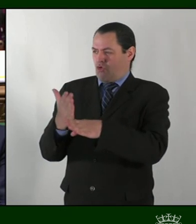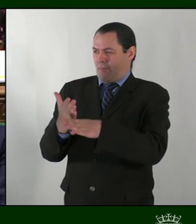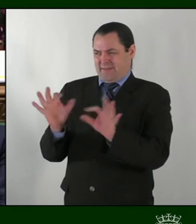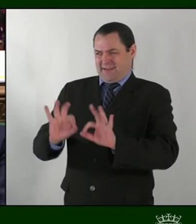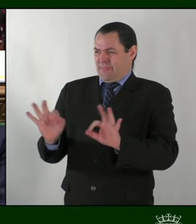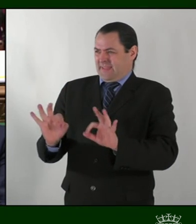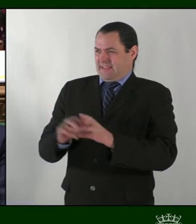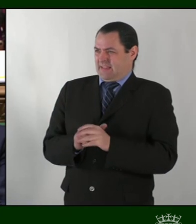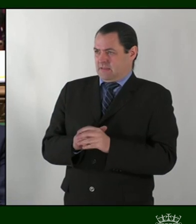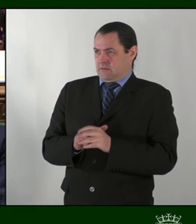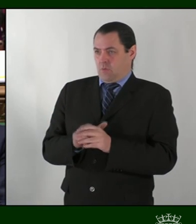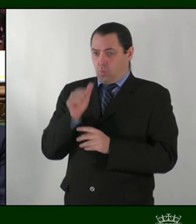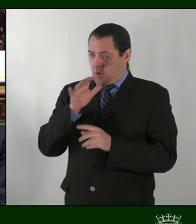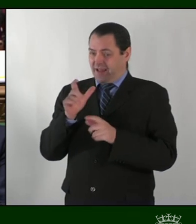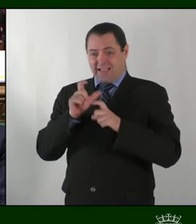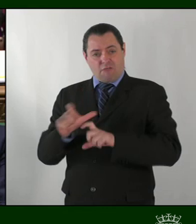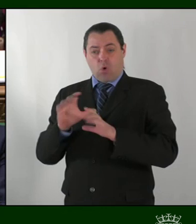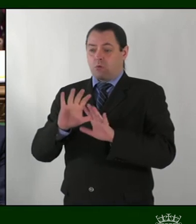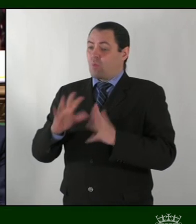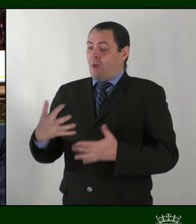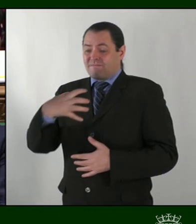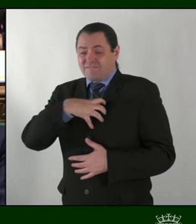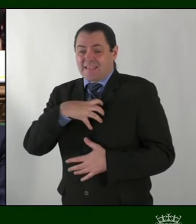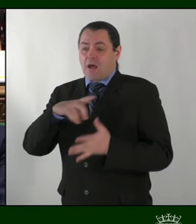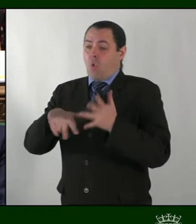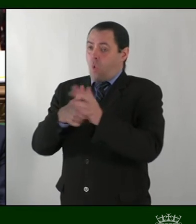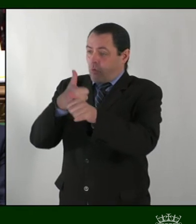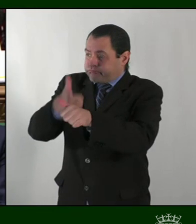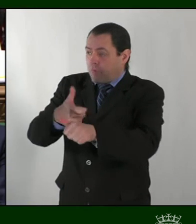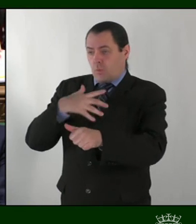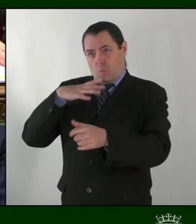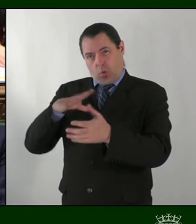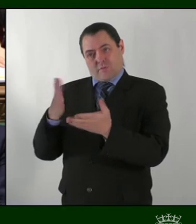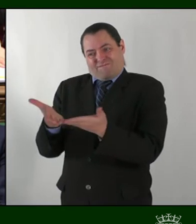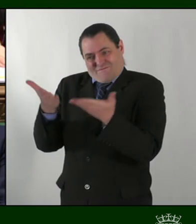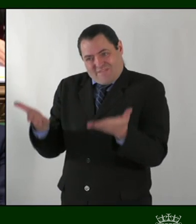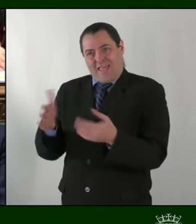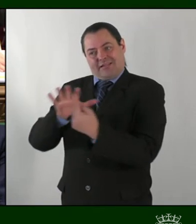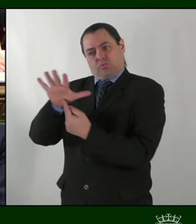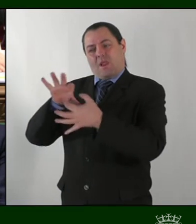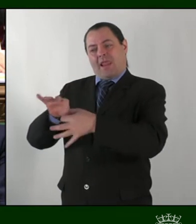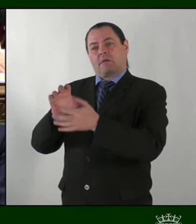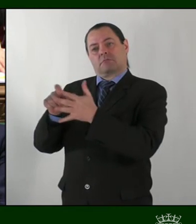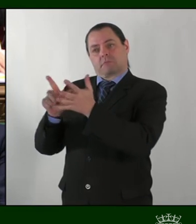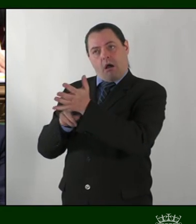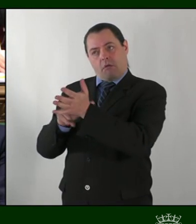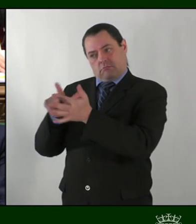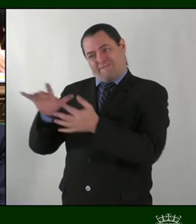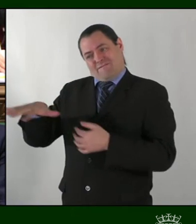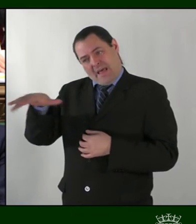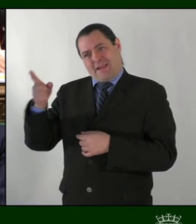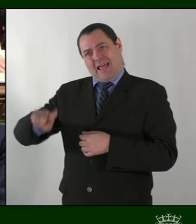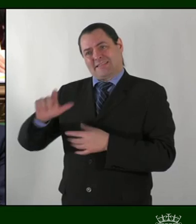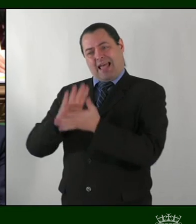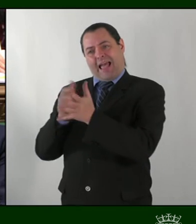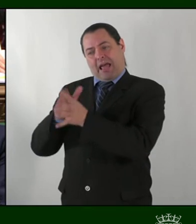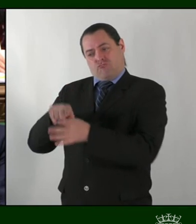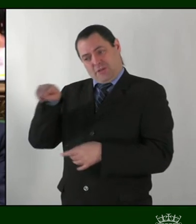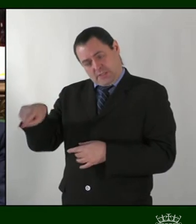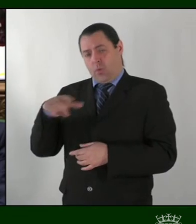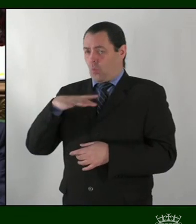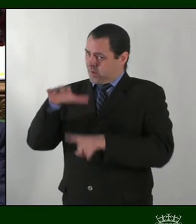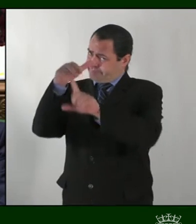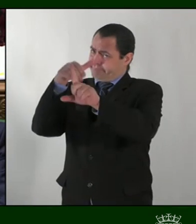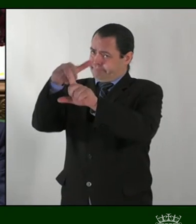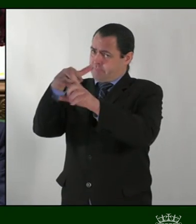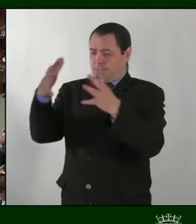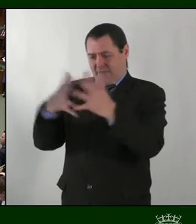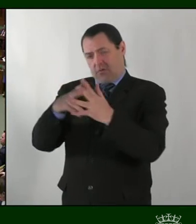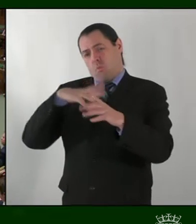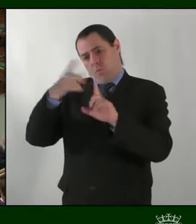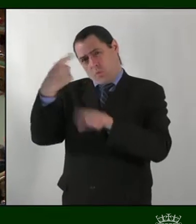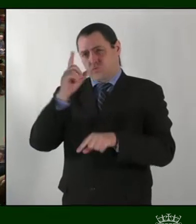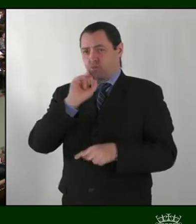We will continue, without fear or favour, to seek justice for Harry Dunn and his family, and we will continue to seek the extradition of Anne Sacoolas from the United States.